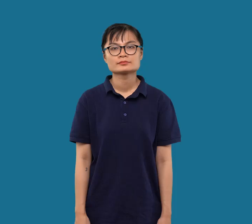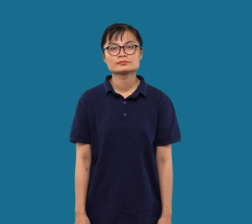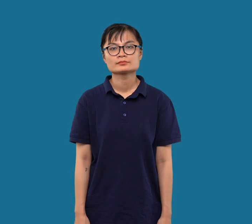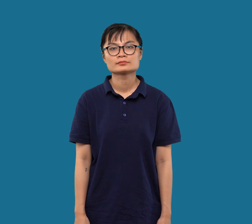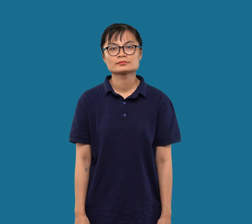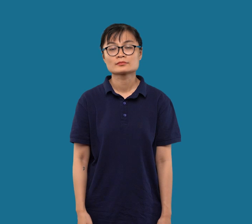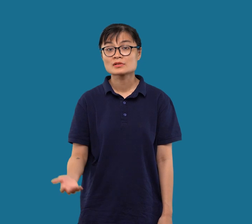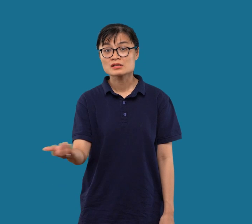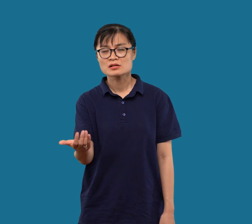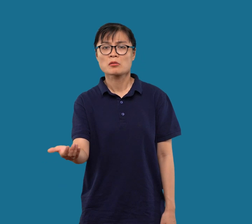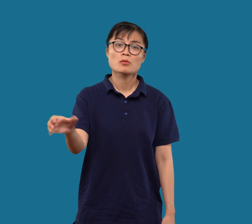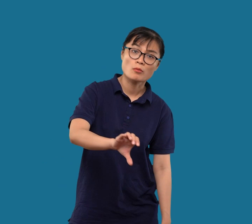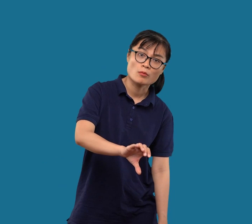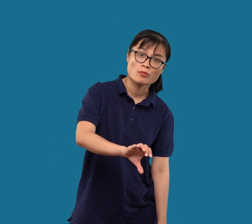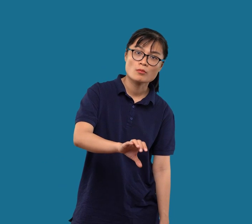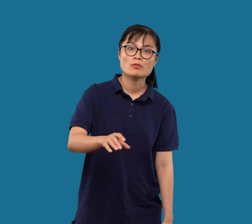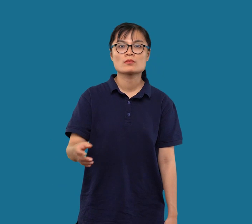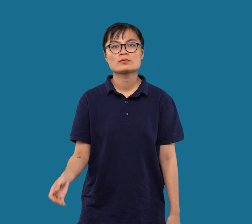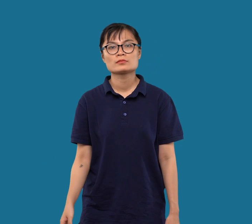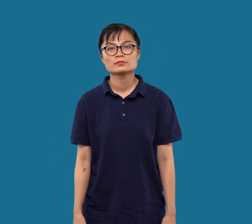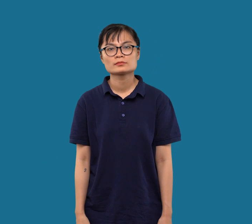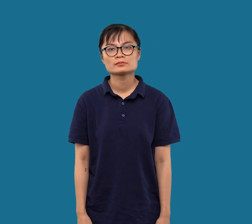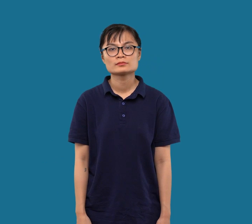đổ nước